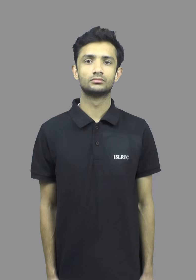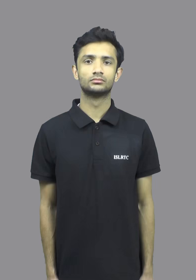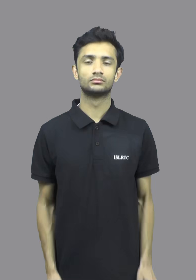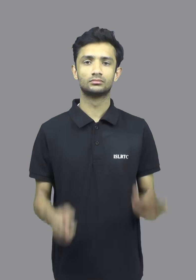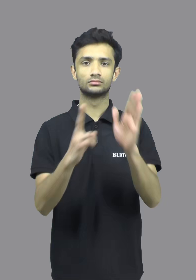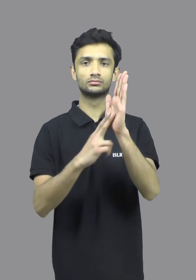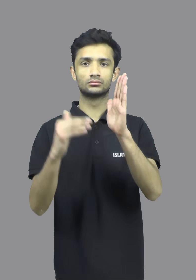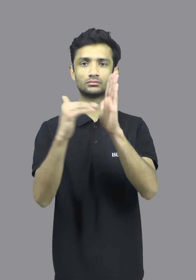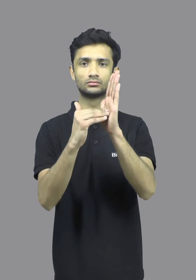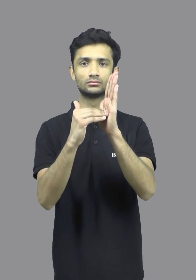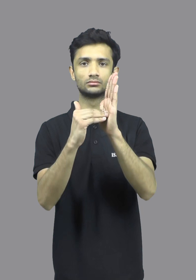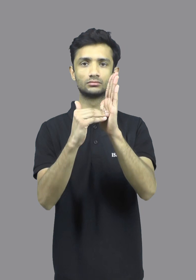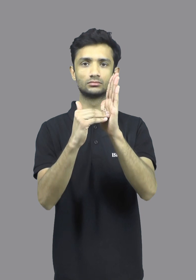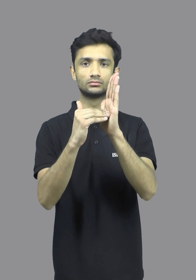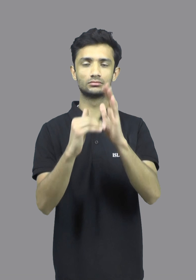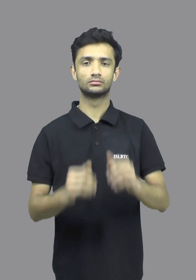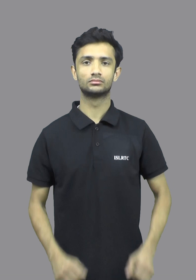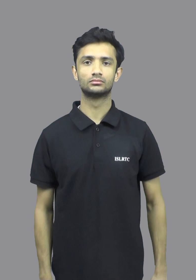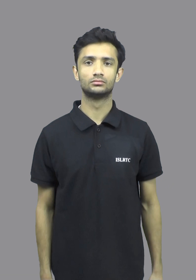New Zealand